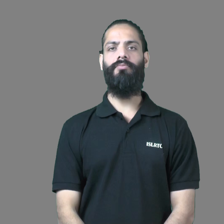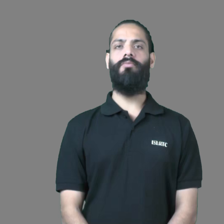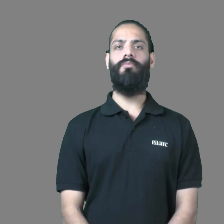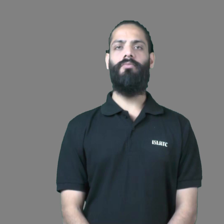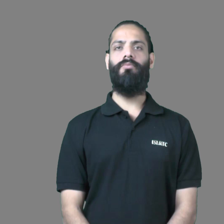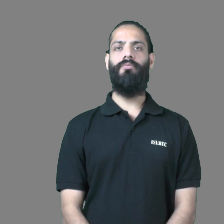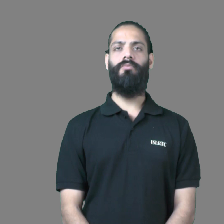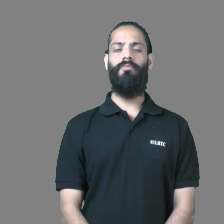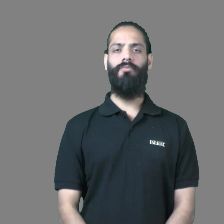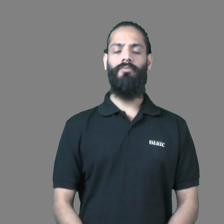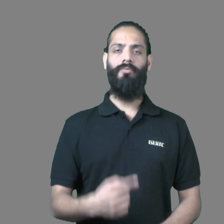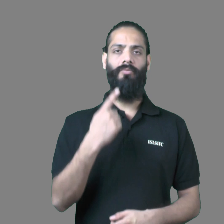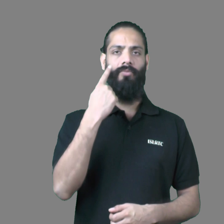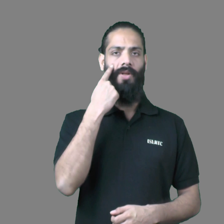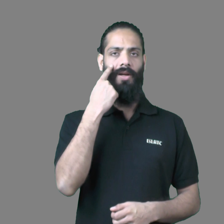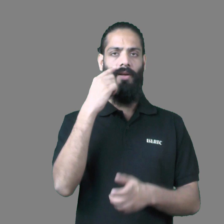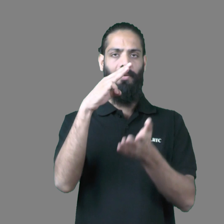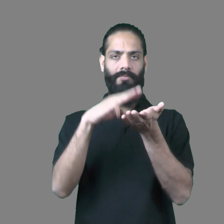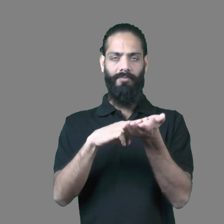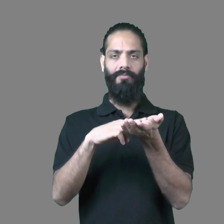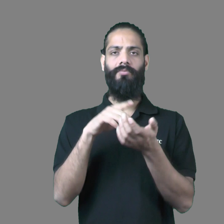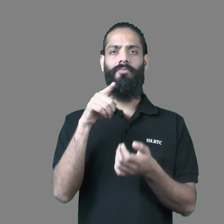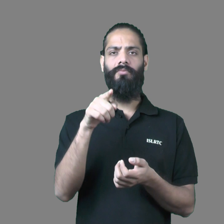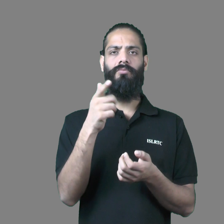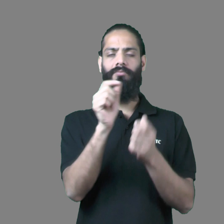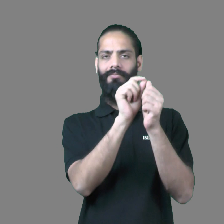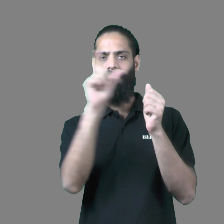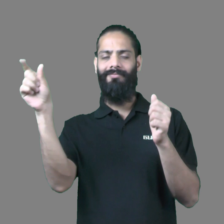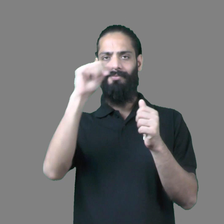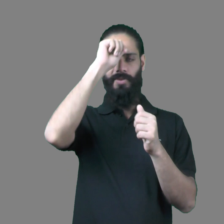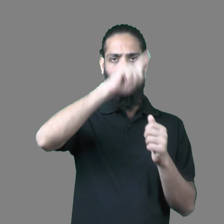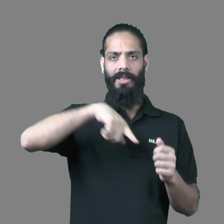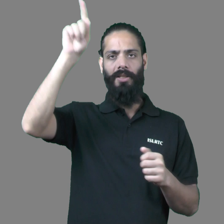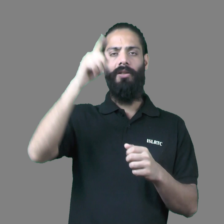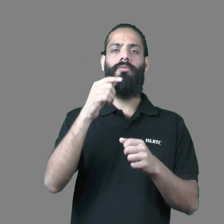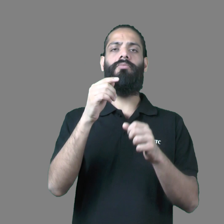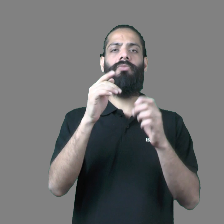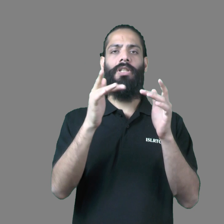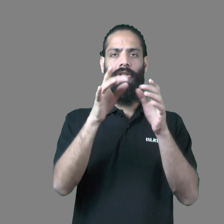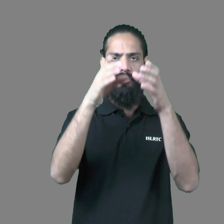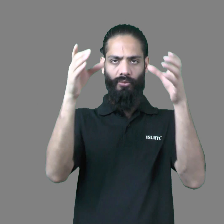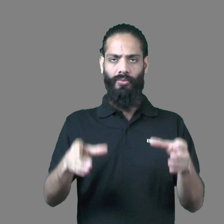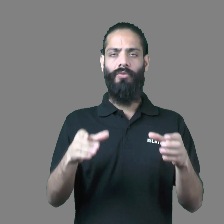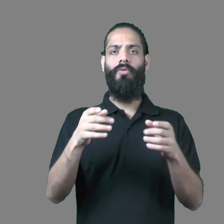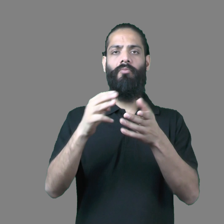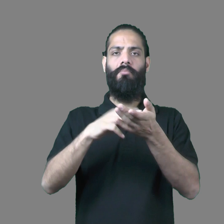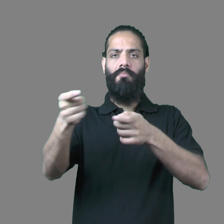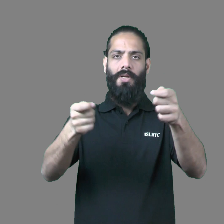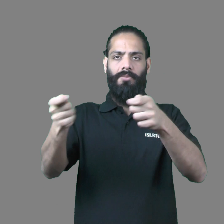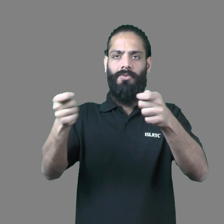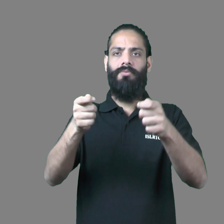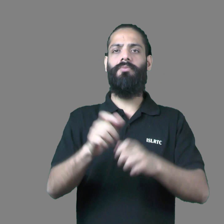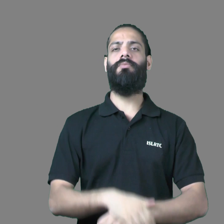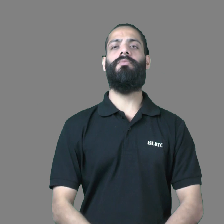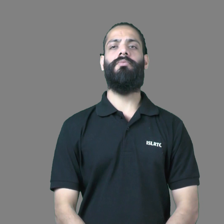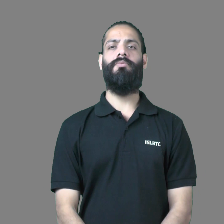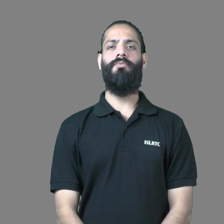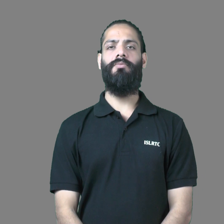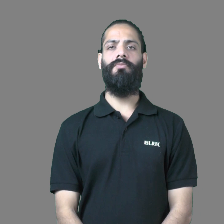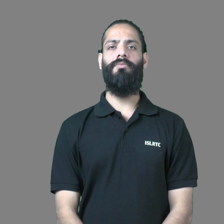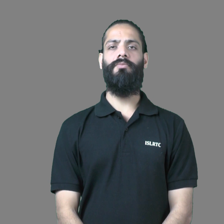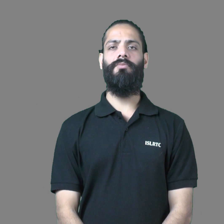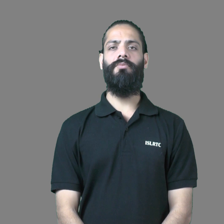Indian Institute of Management (IIM)